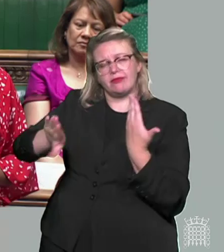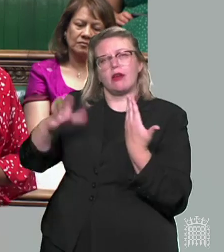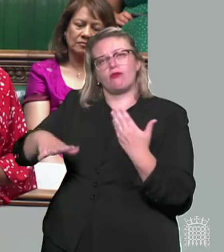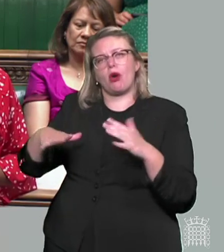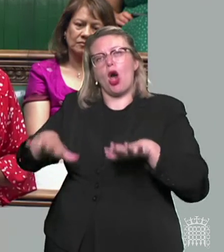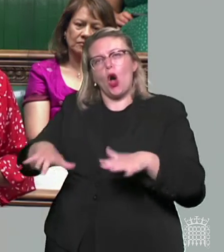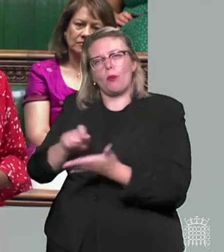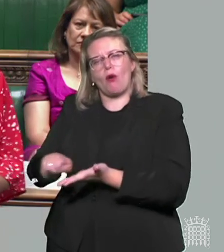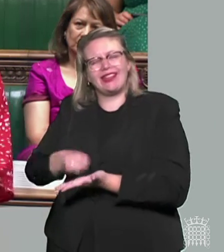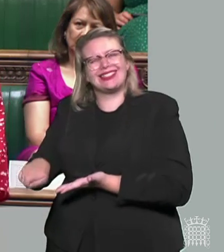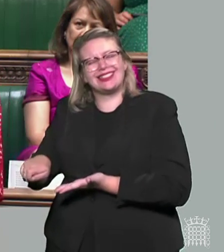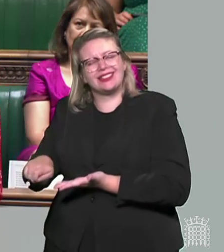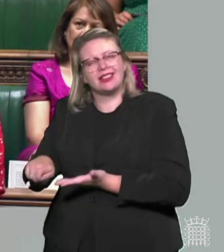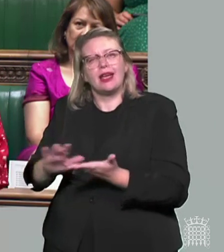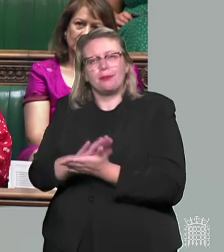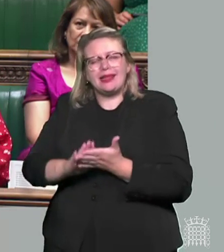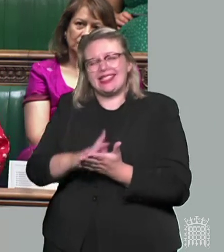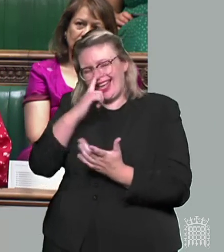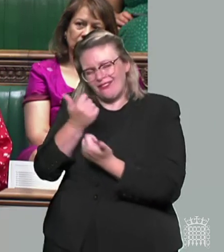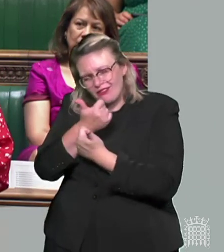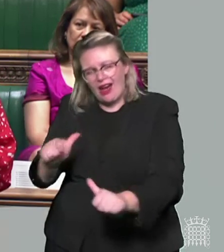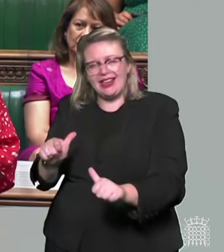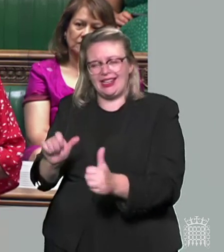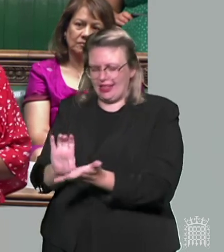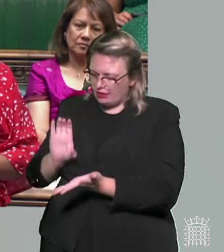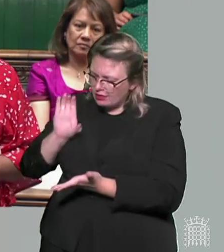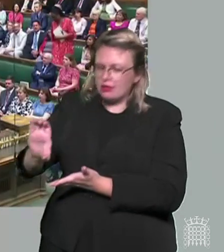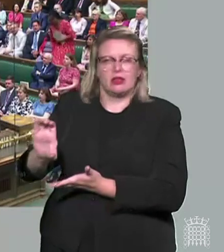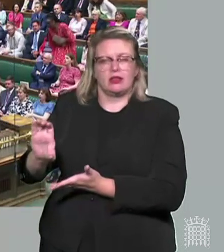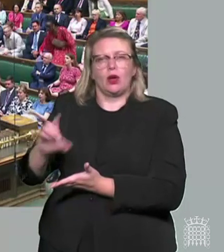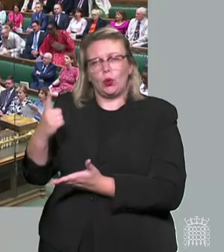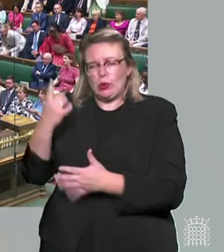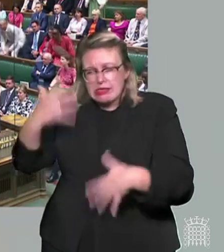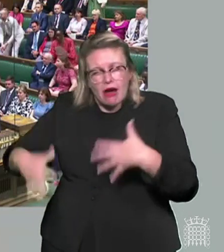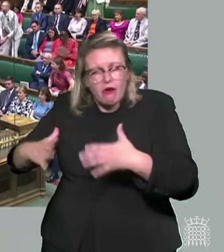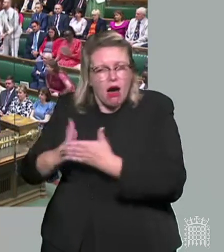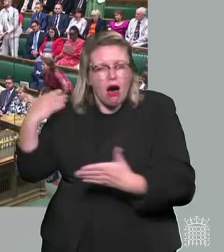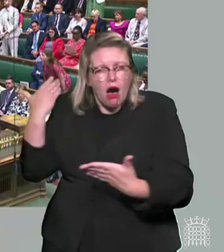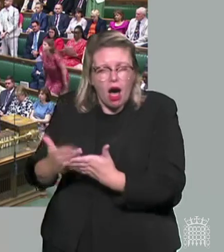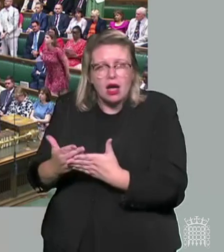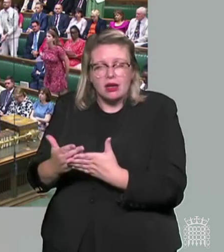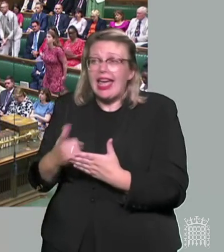independent of the Home Office, and finally provide justice to the victims before it is too late?